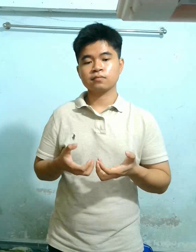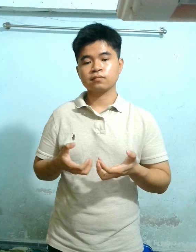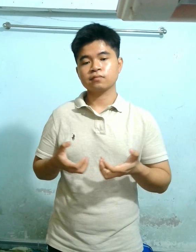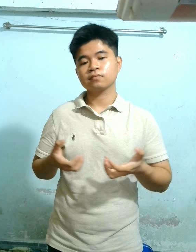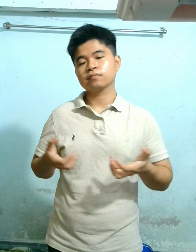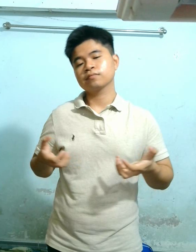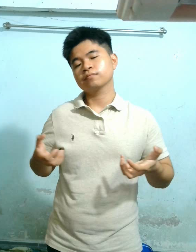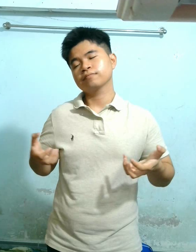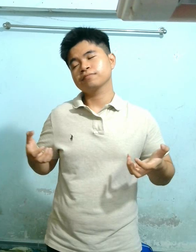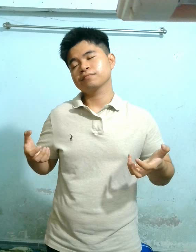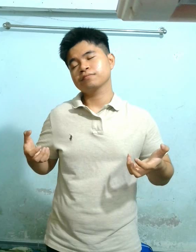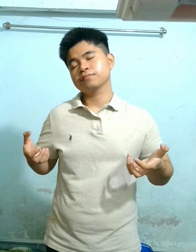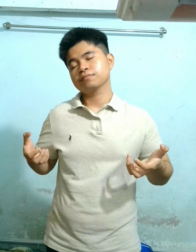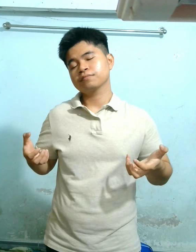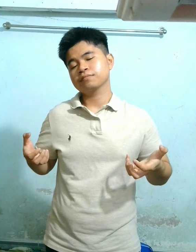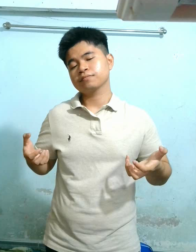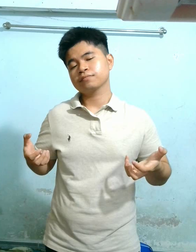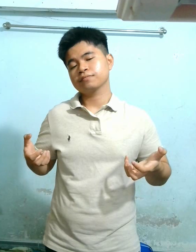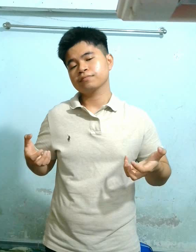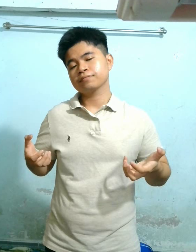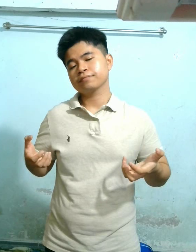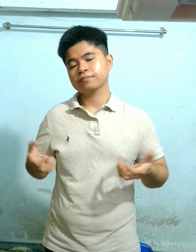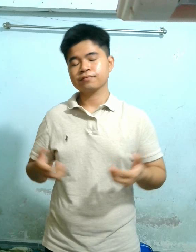chia cat